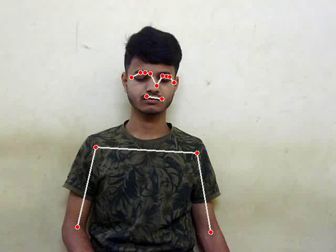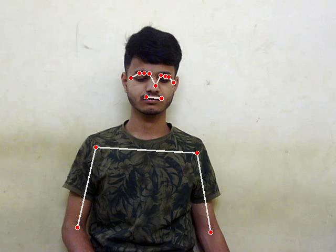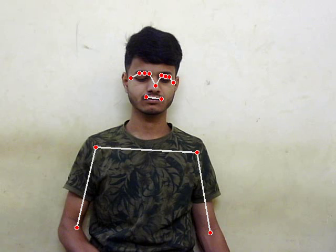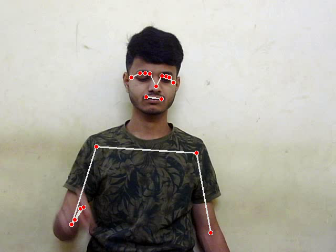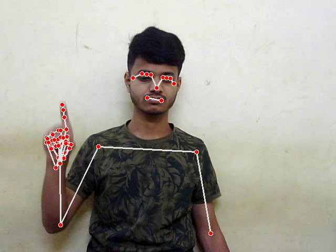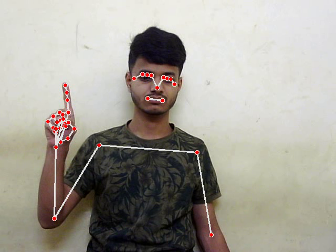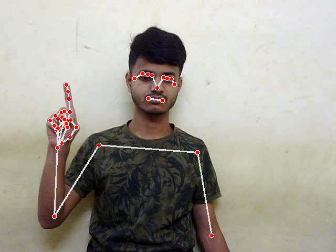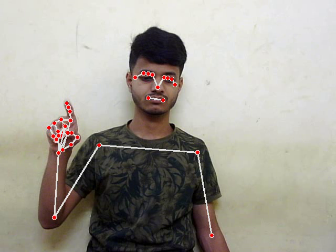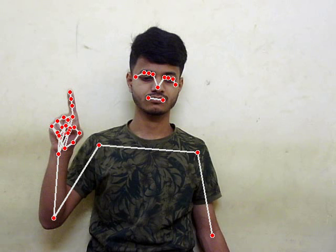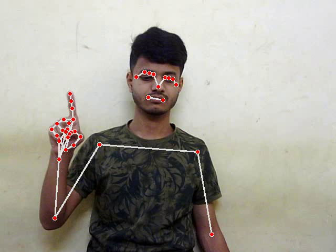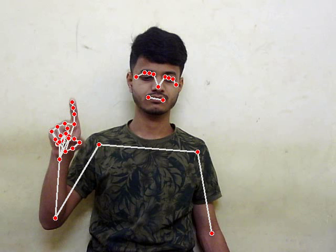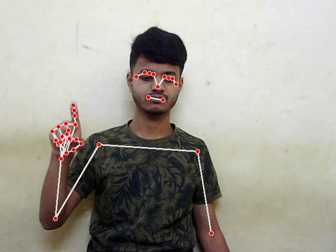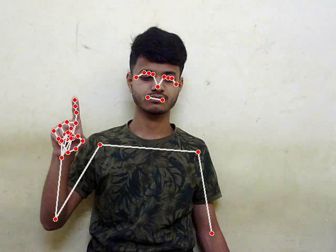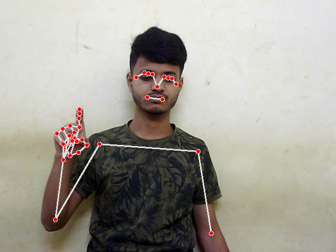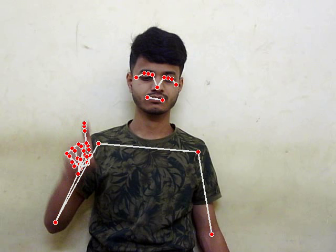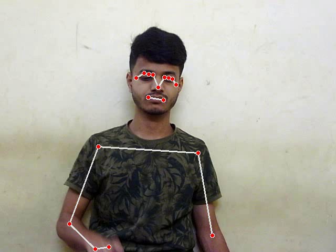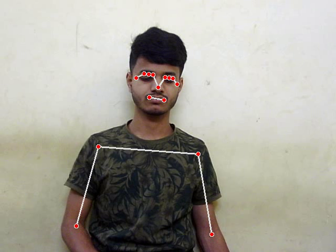need